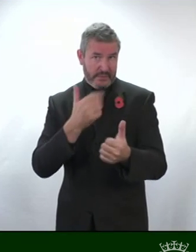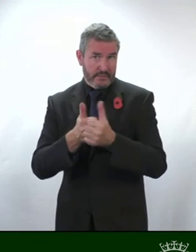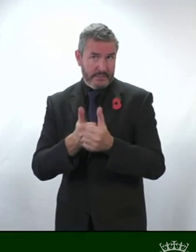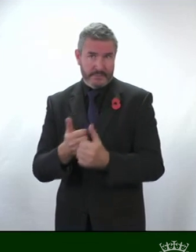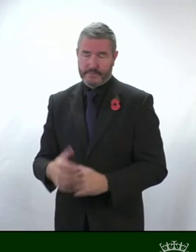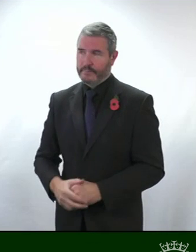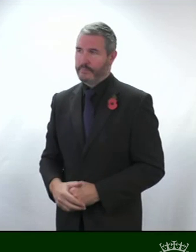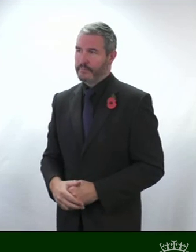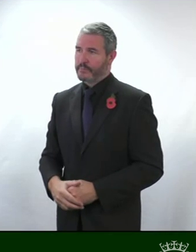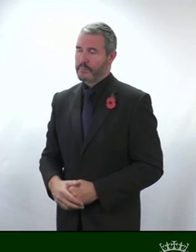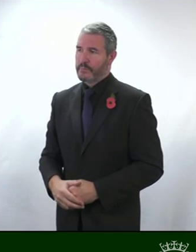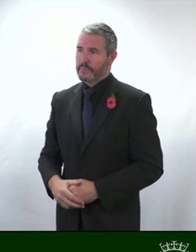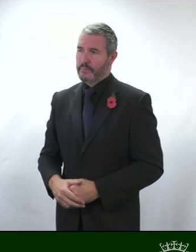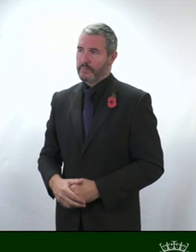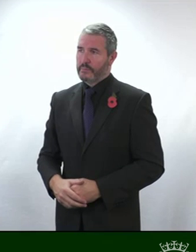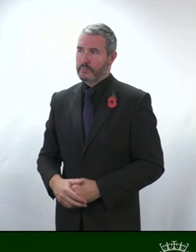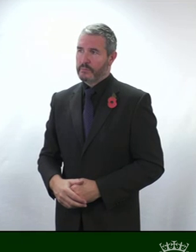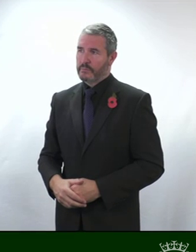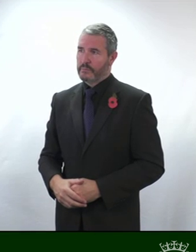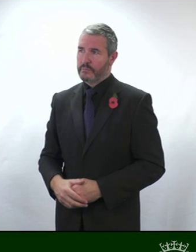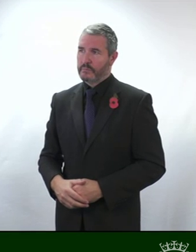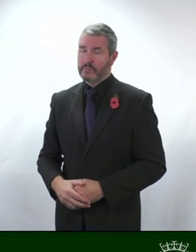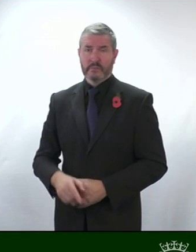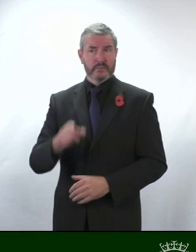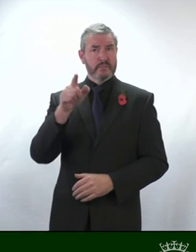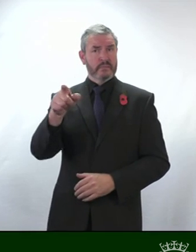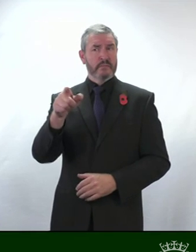I am grateful to the hon.